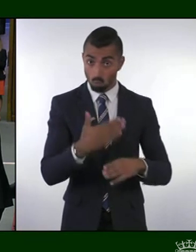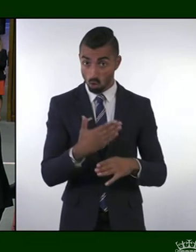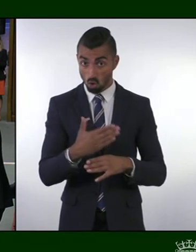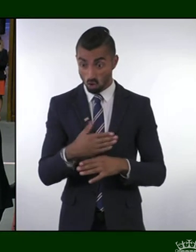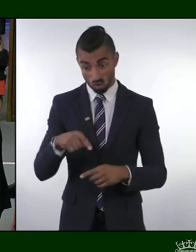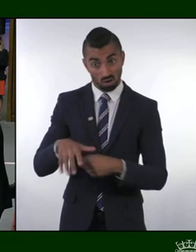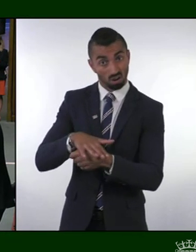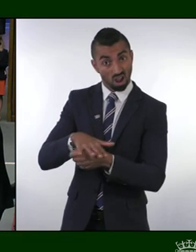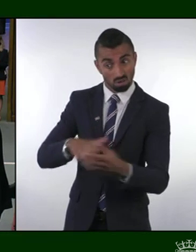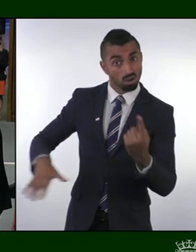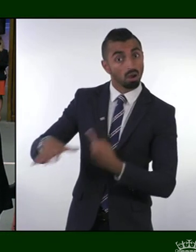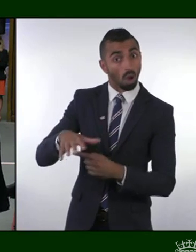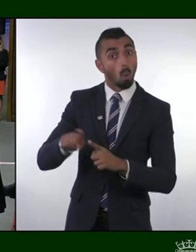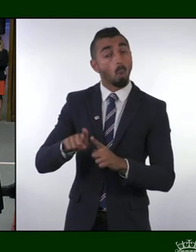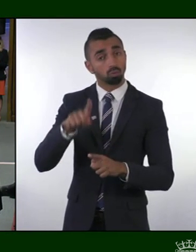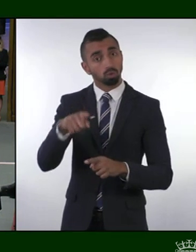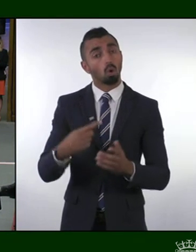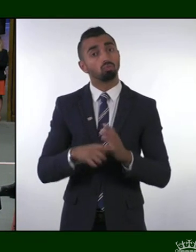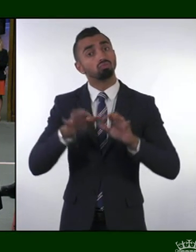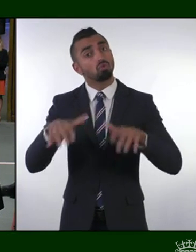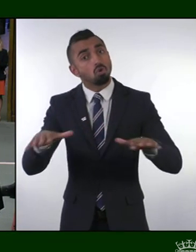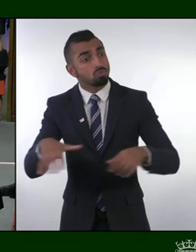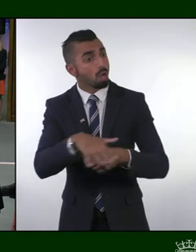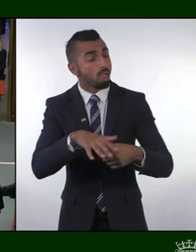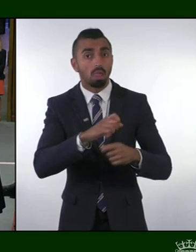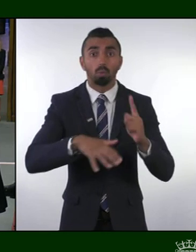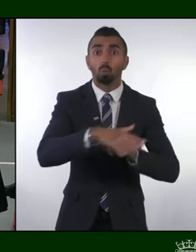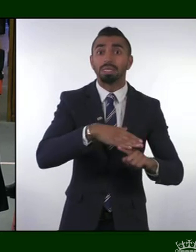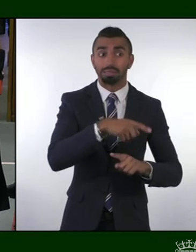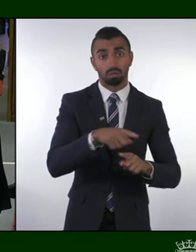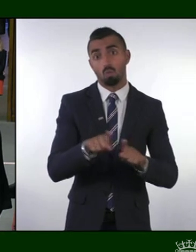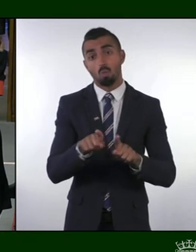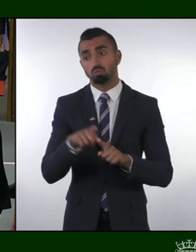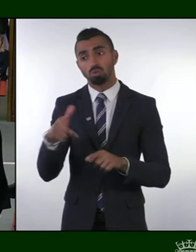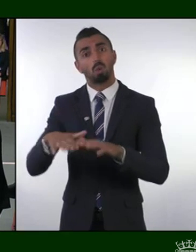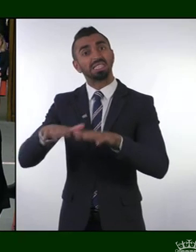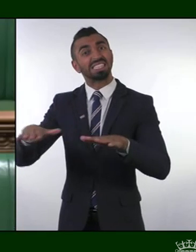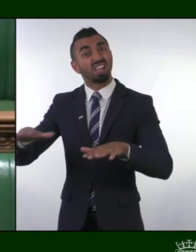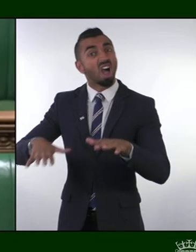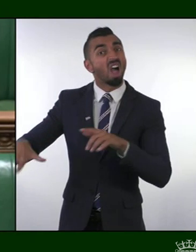Many rural and coastal communities rely on these industries.